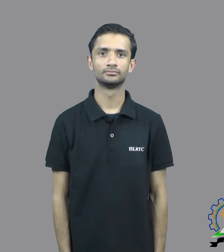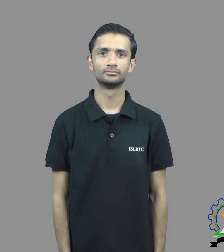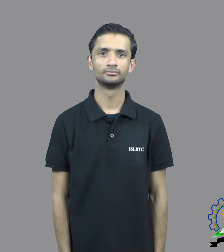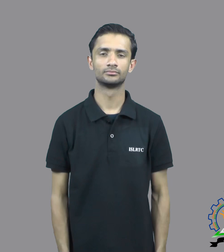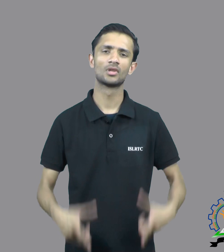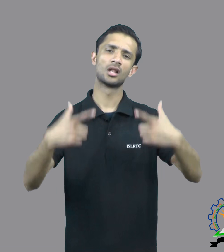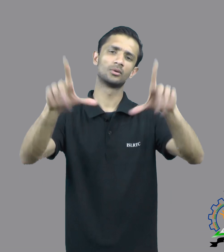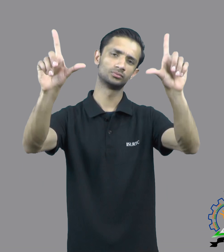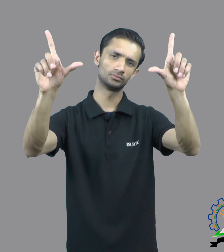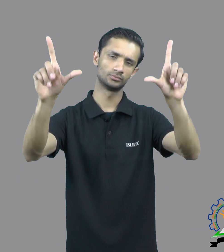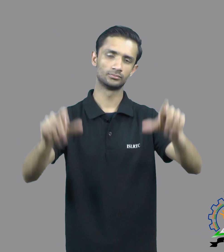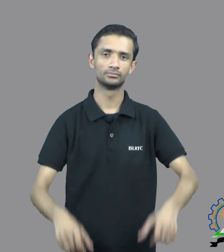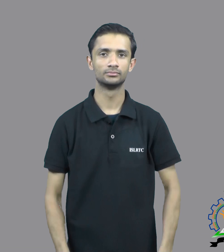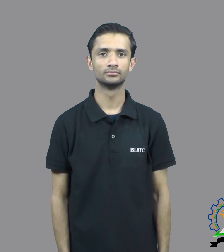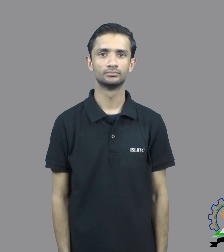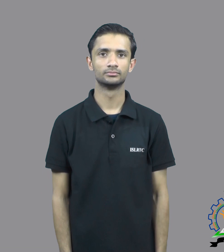Allow